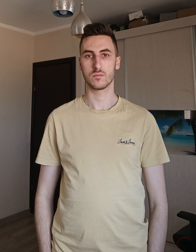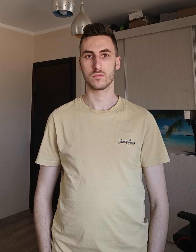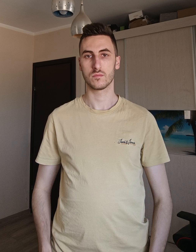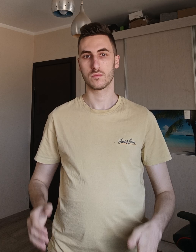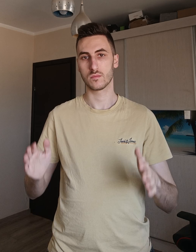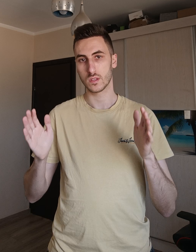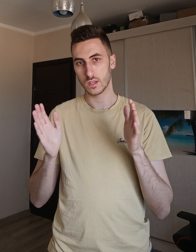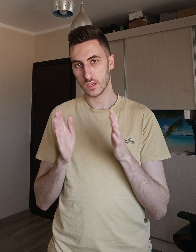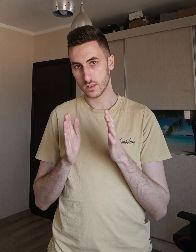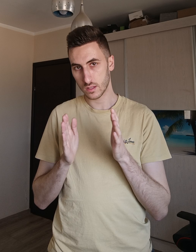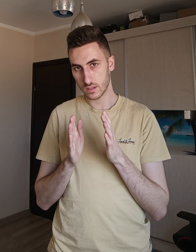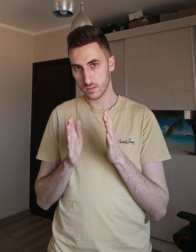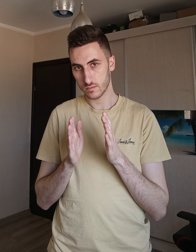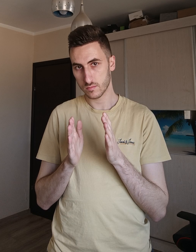קטן